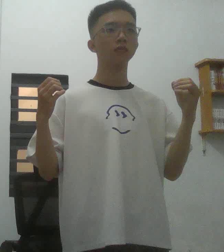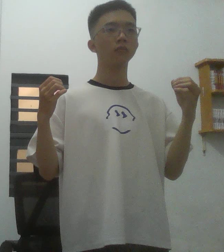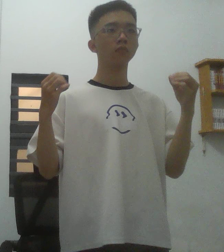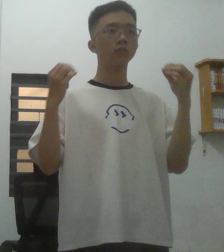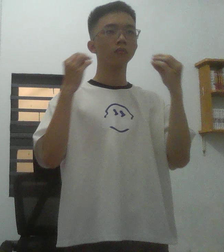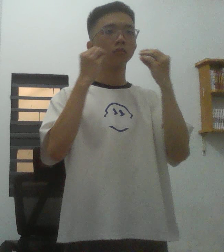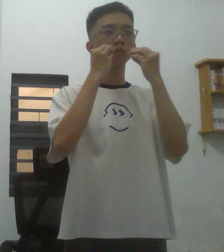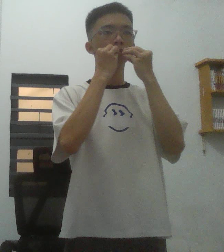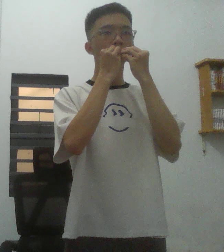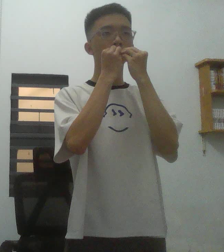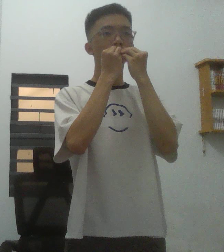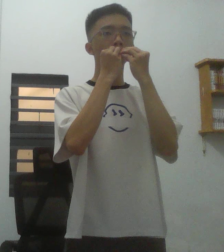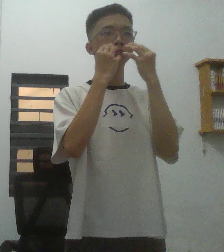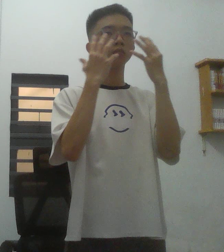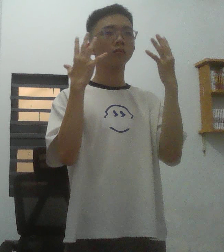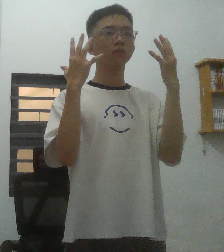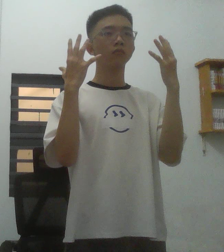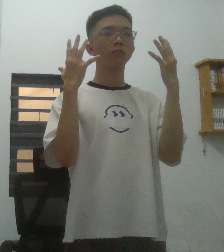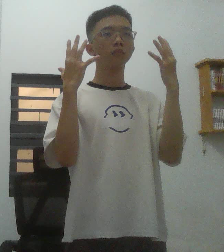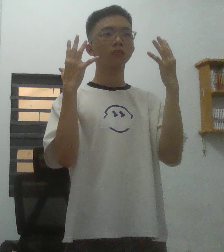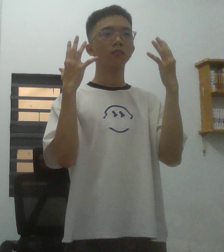cam on